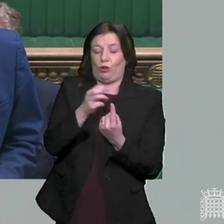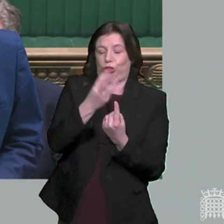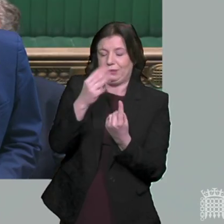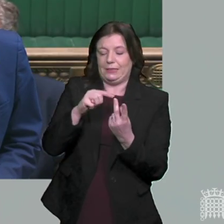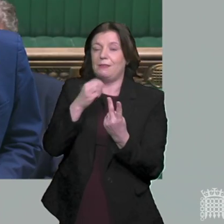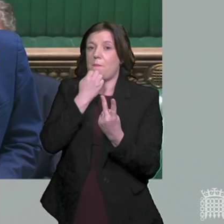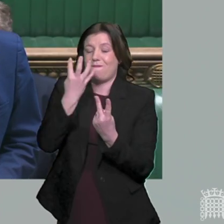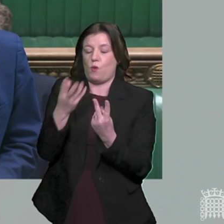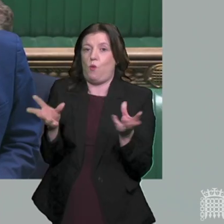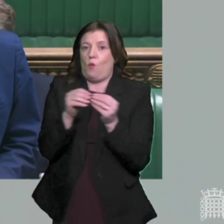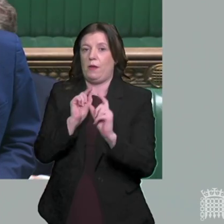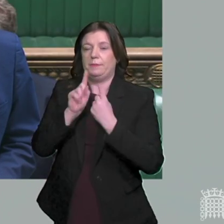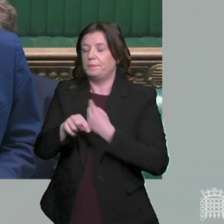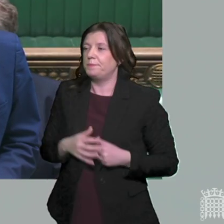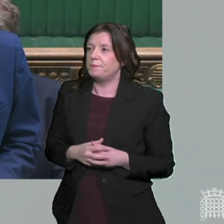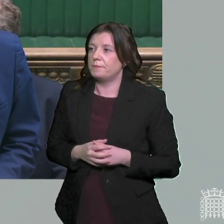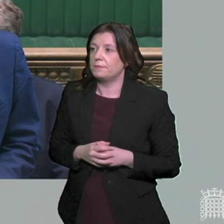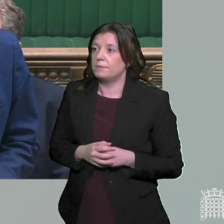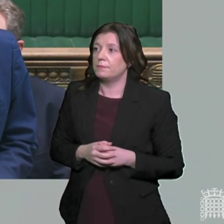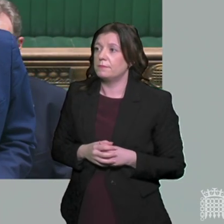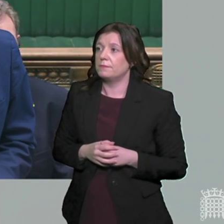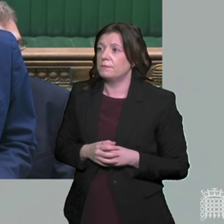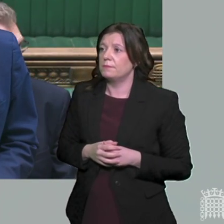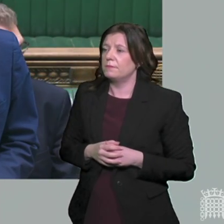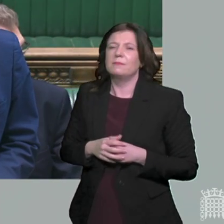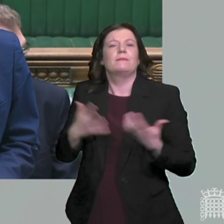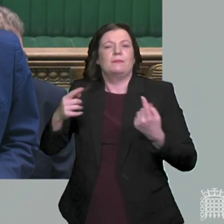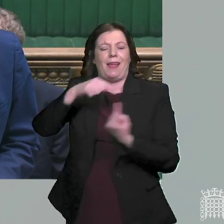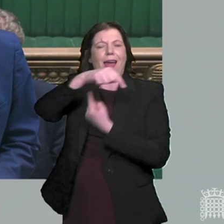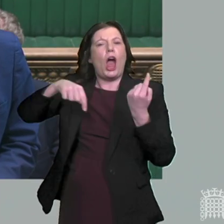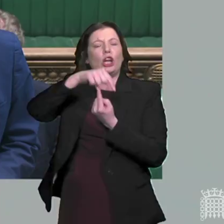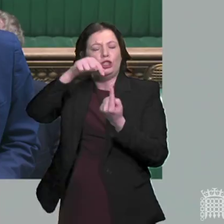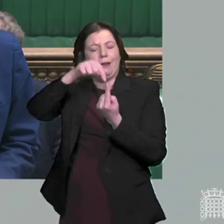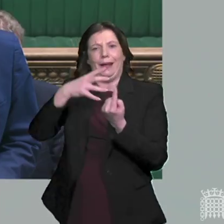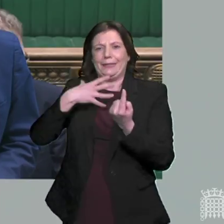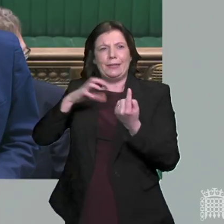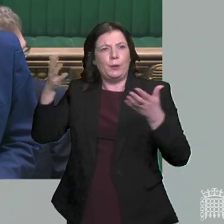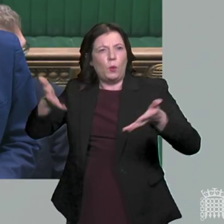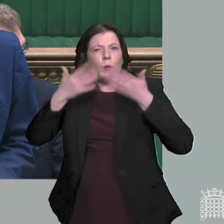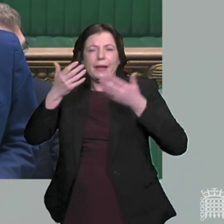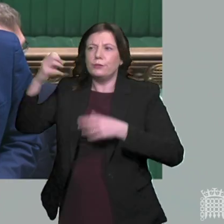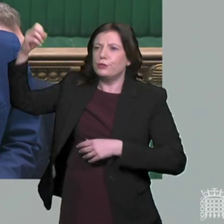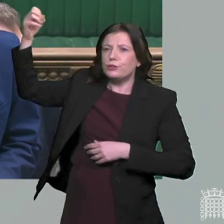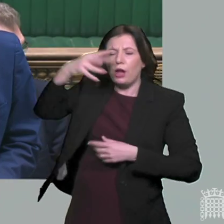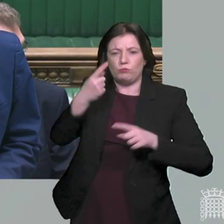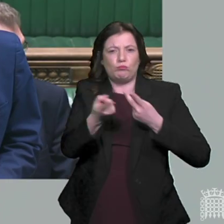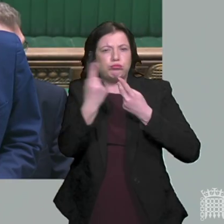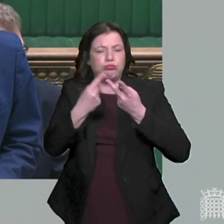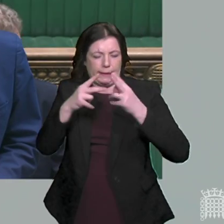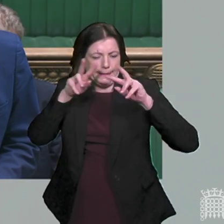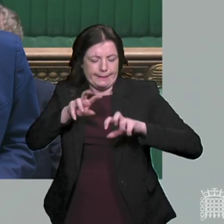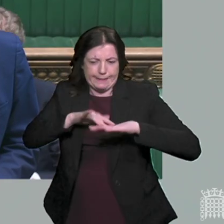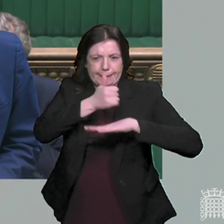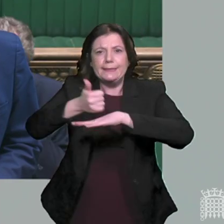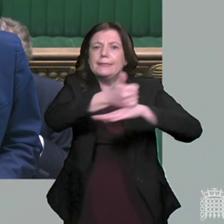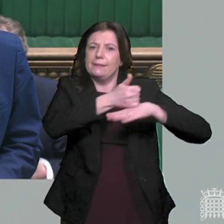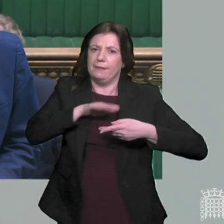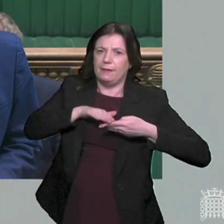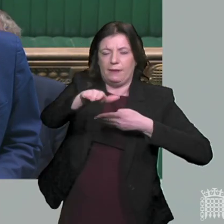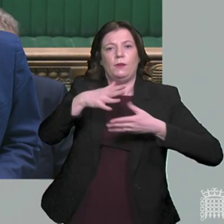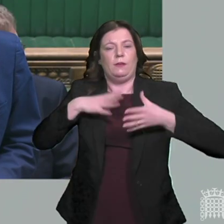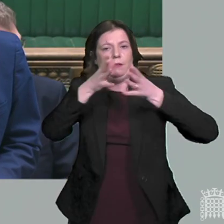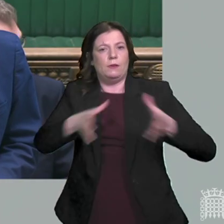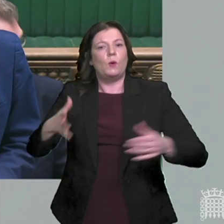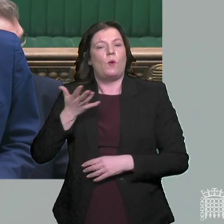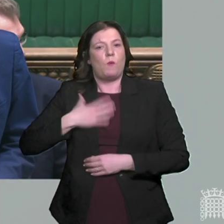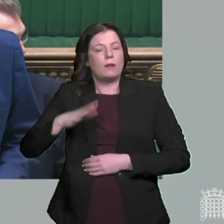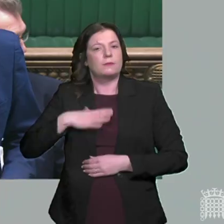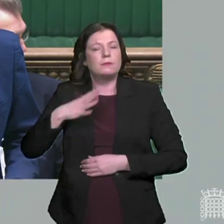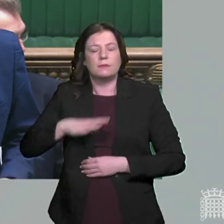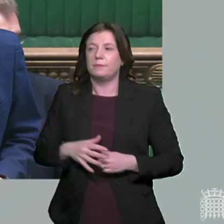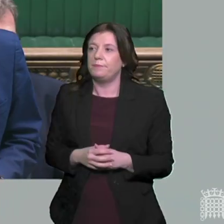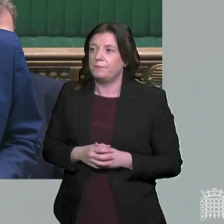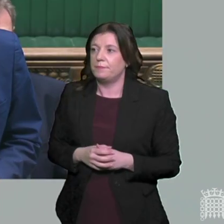The UK Government are committed to supporting renewable energy generation in Wales, including for innovative tidal stream technologies at Morlais through our flagship contracts for difference scheme.